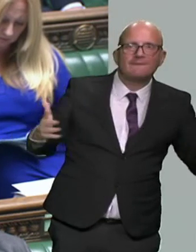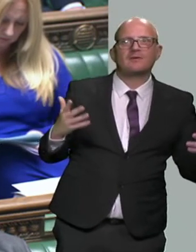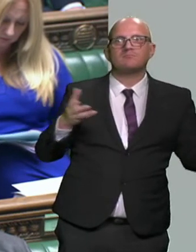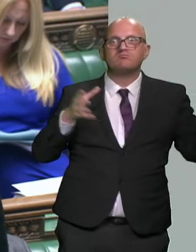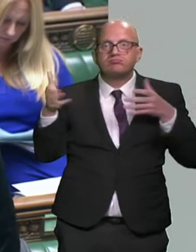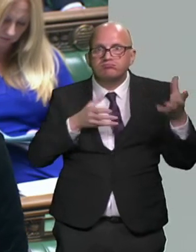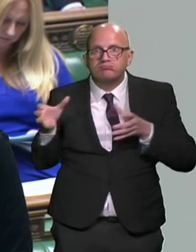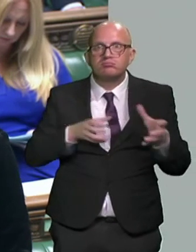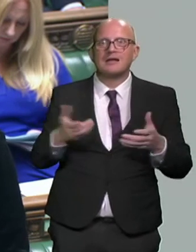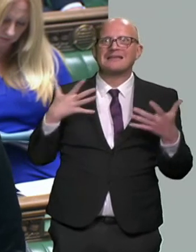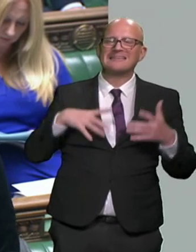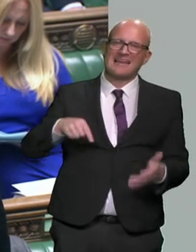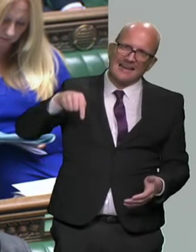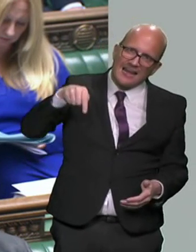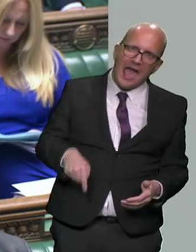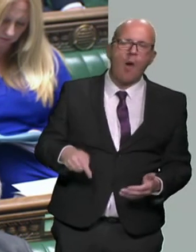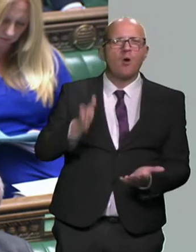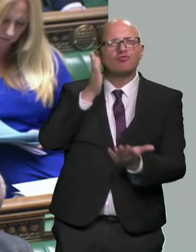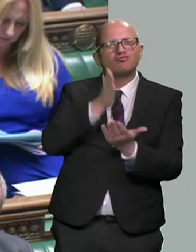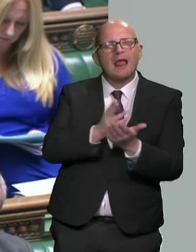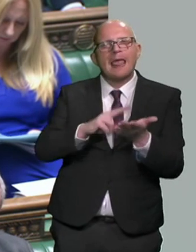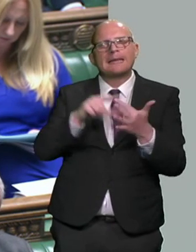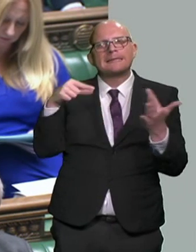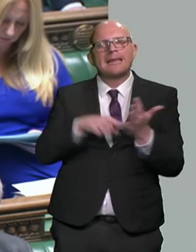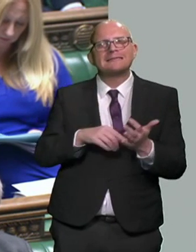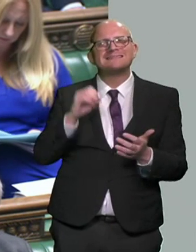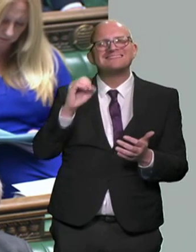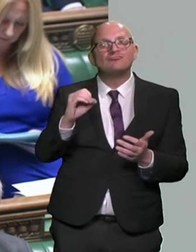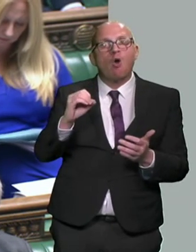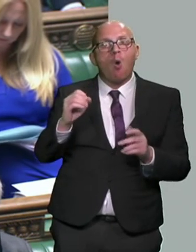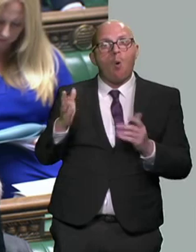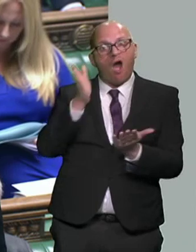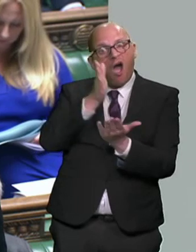They should make it a real net zero transition worthy of the name.